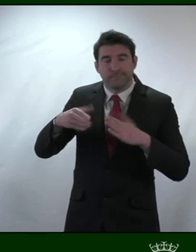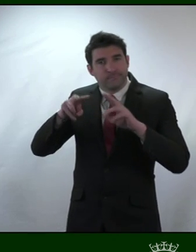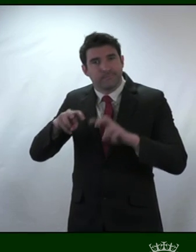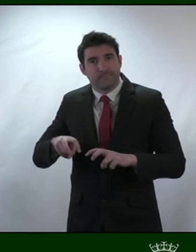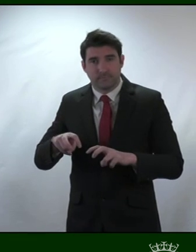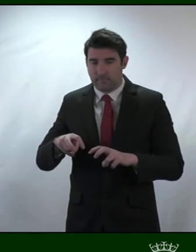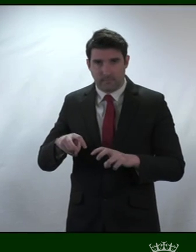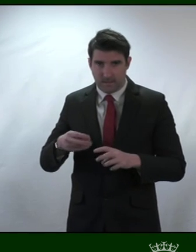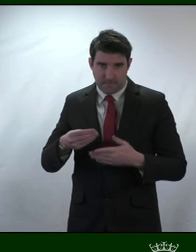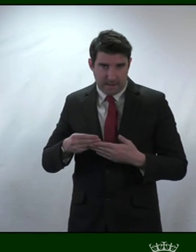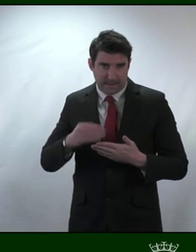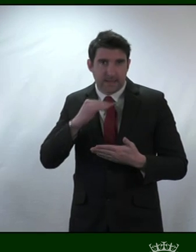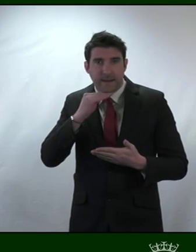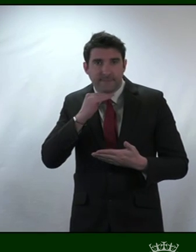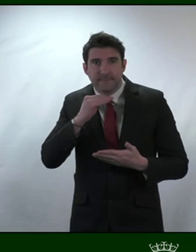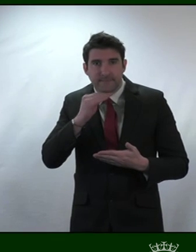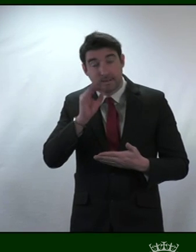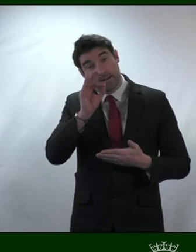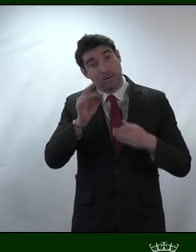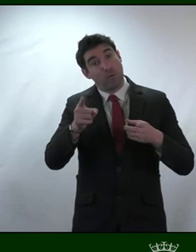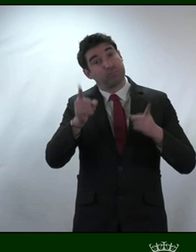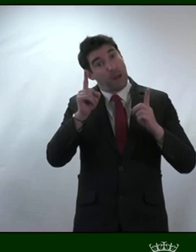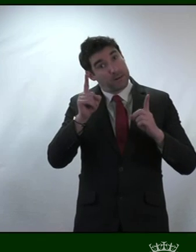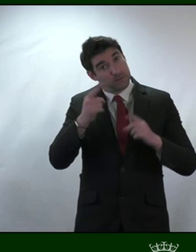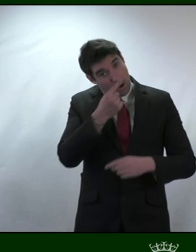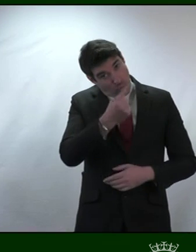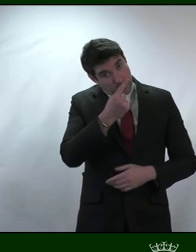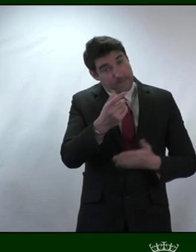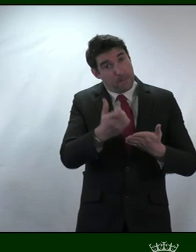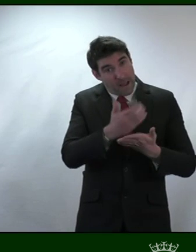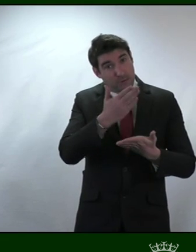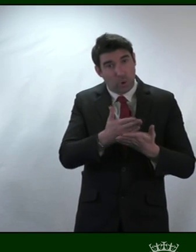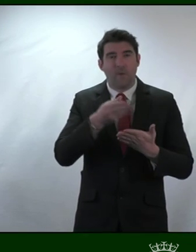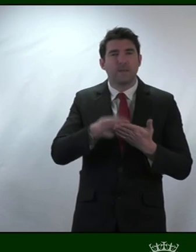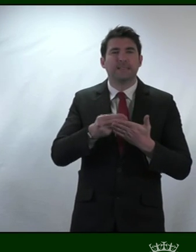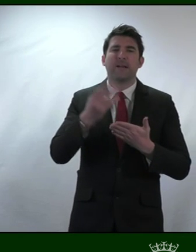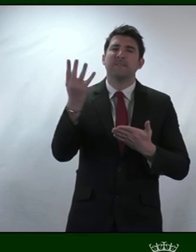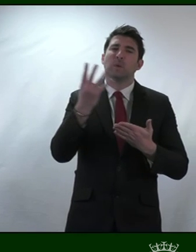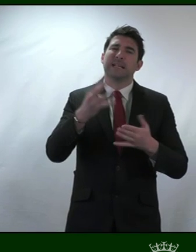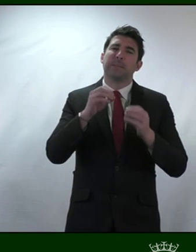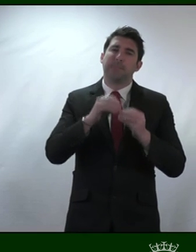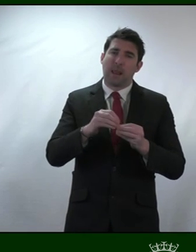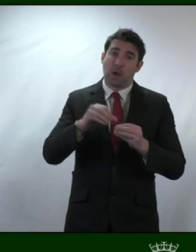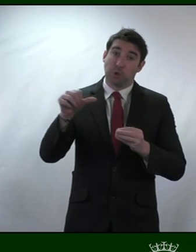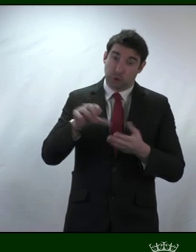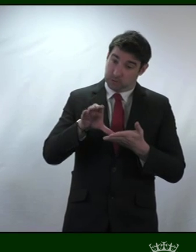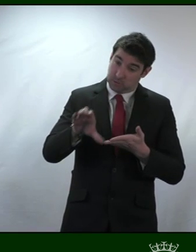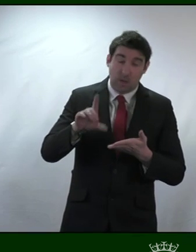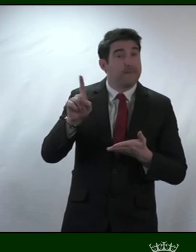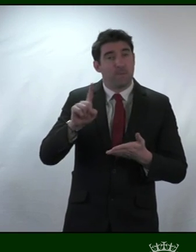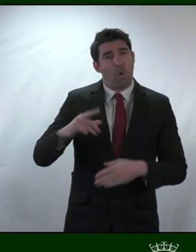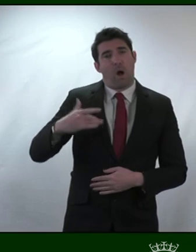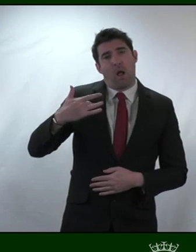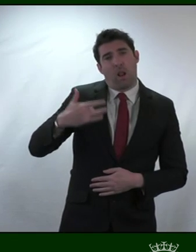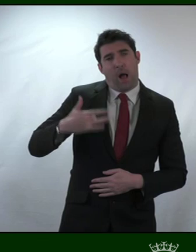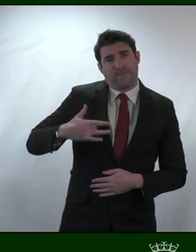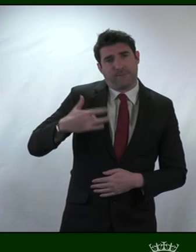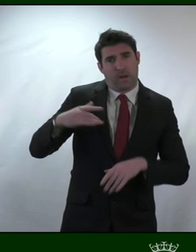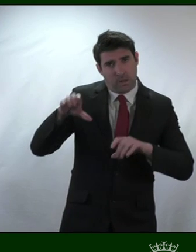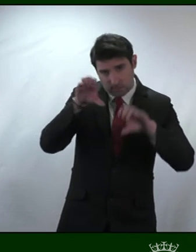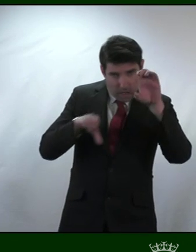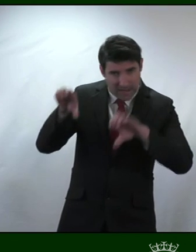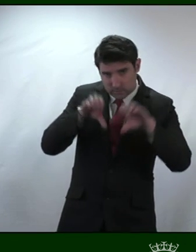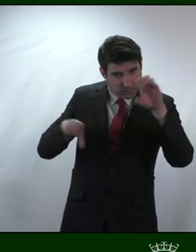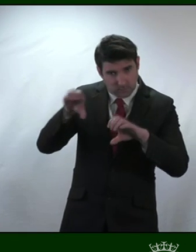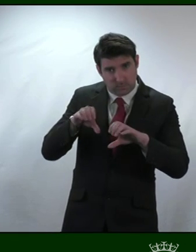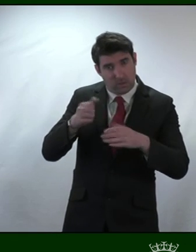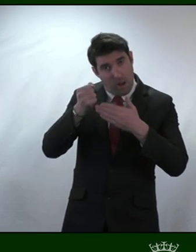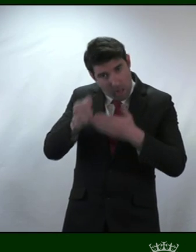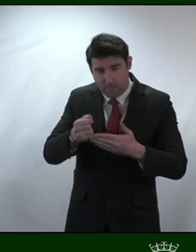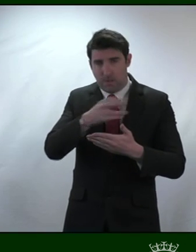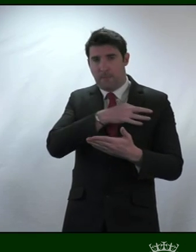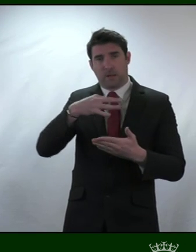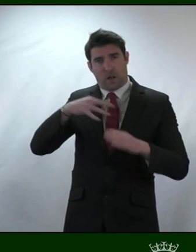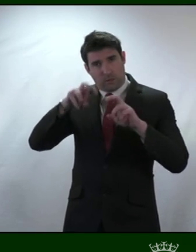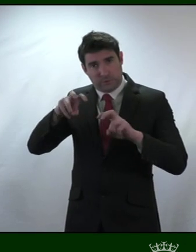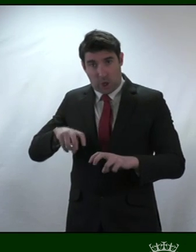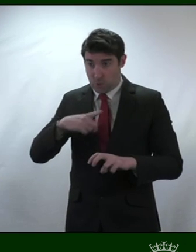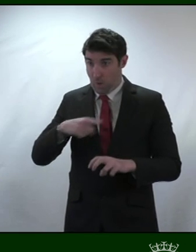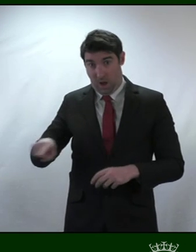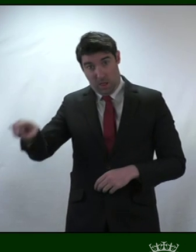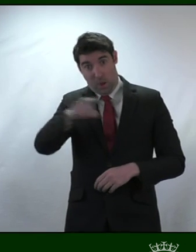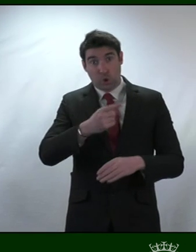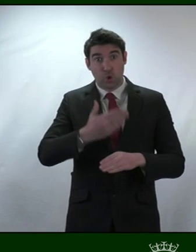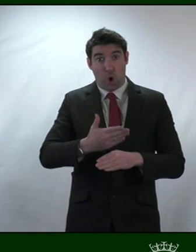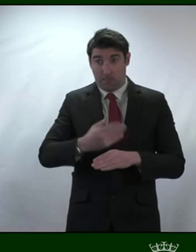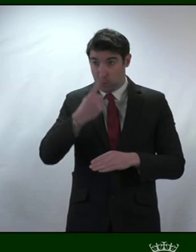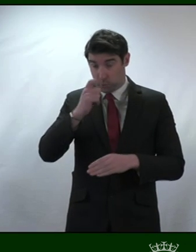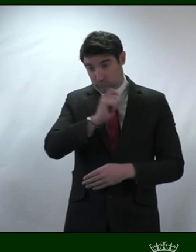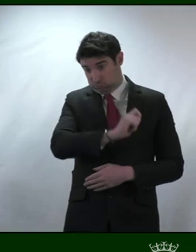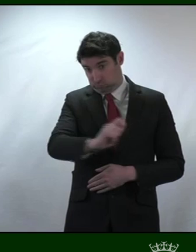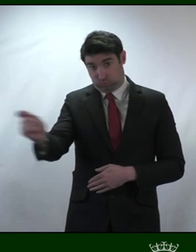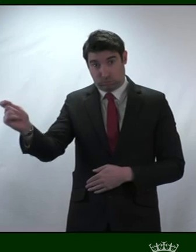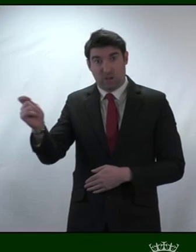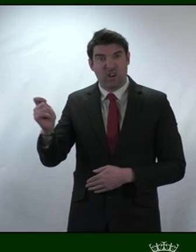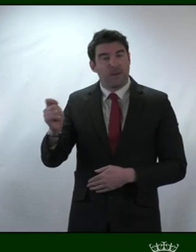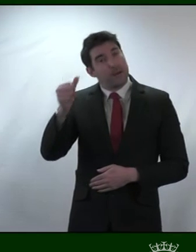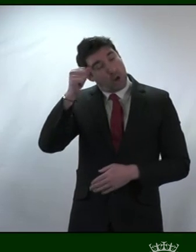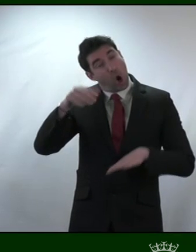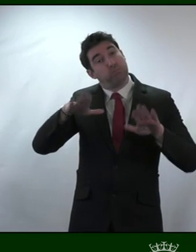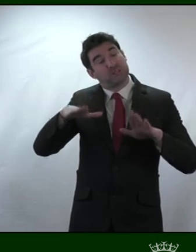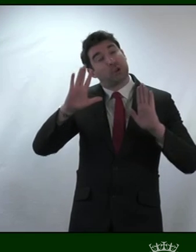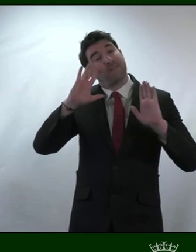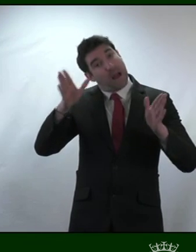Will my right hon. Friend intervene to ensure that some of that funding is used to set up a life sciences charity partnership fund to boost medical research, protect thousands of skilled jobs and promote the UK’s position as a science superpower?